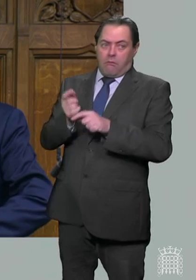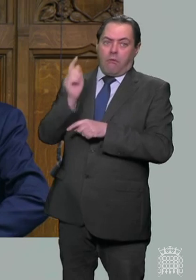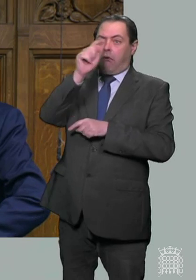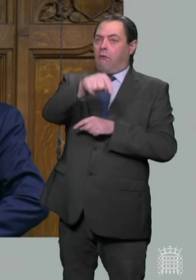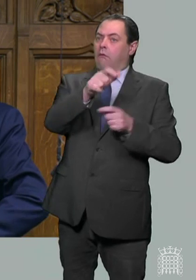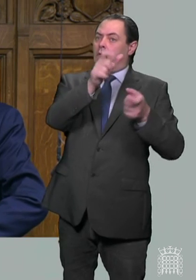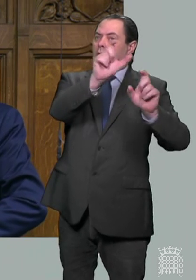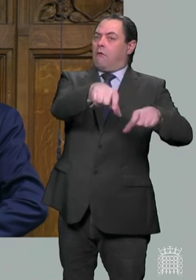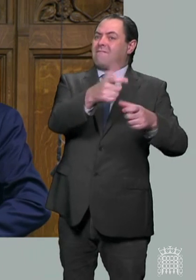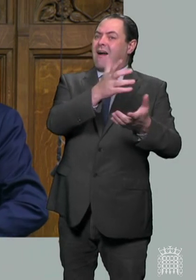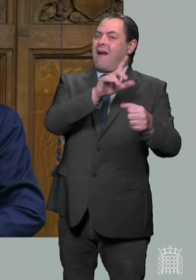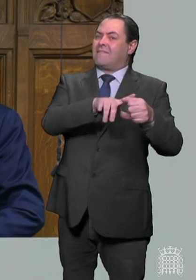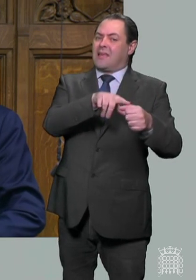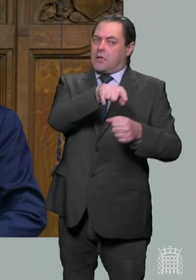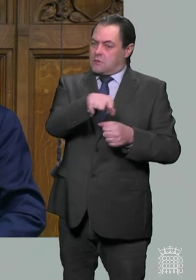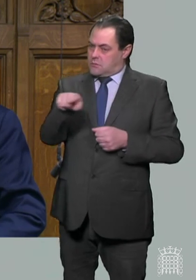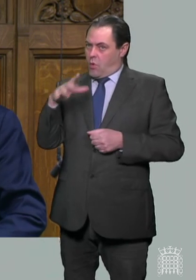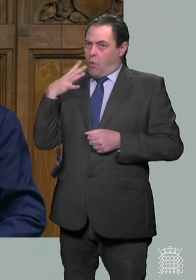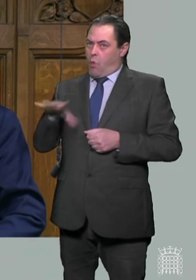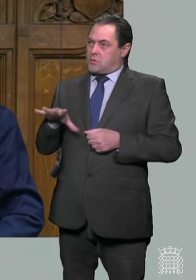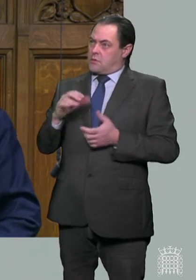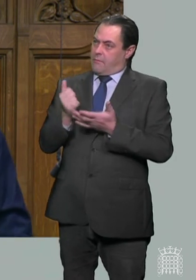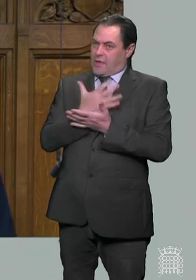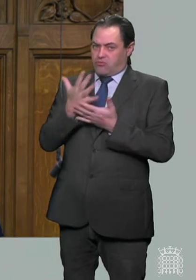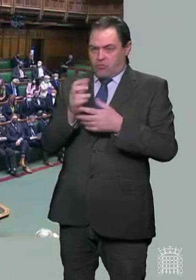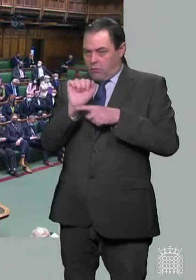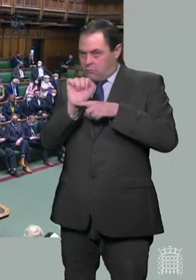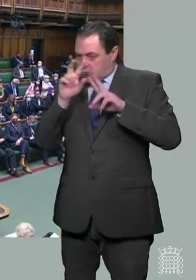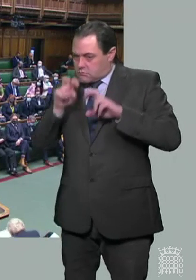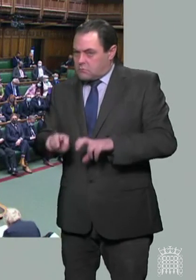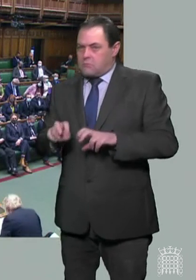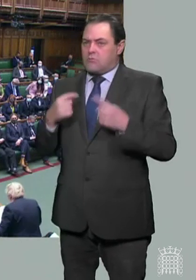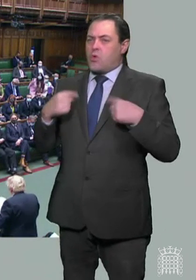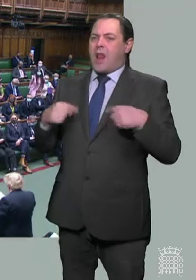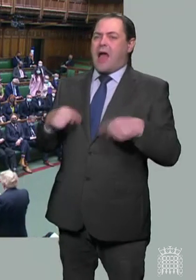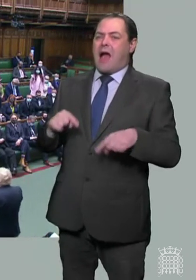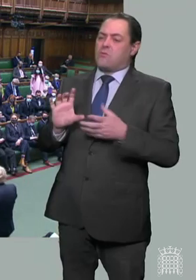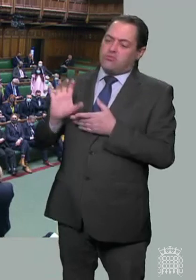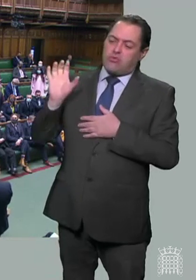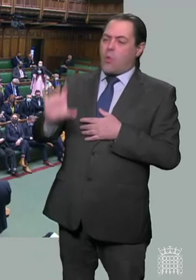Will the Prime Minister offer full Government support to my honourable Friend’s efforts?